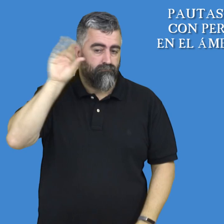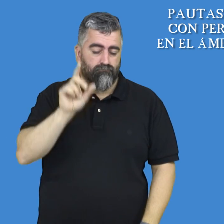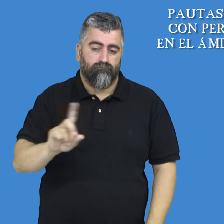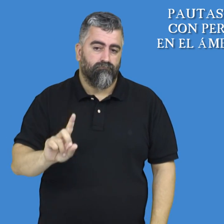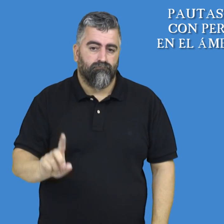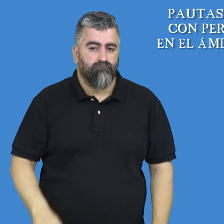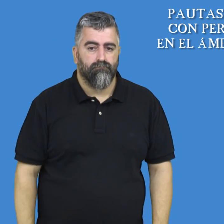no